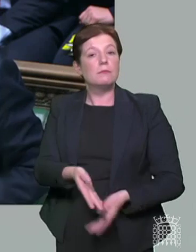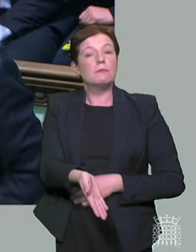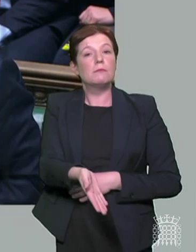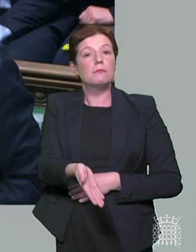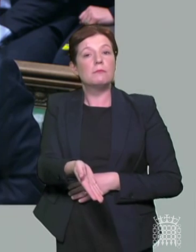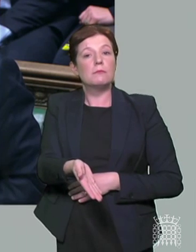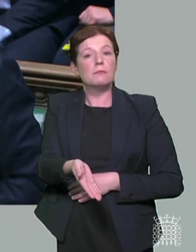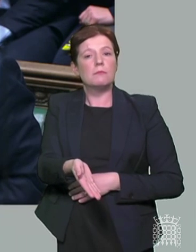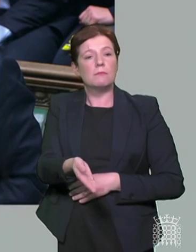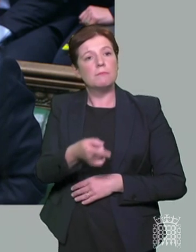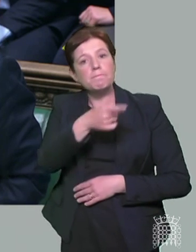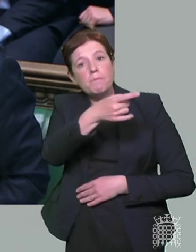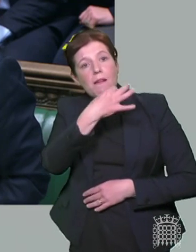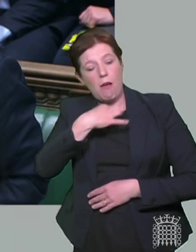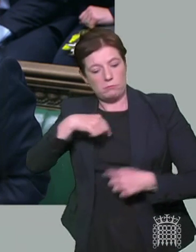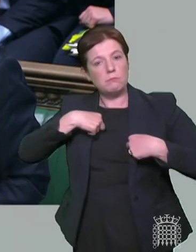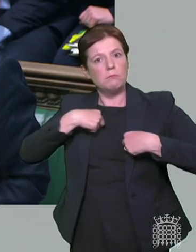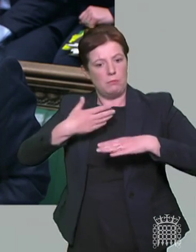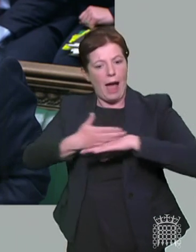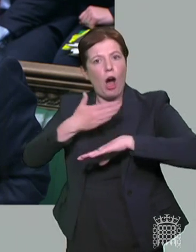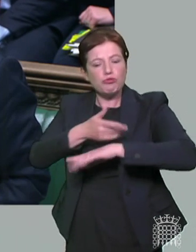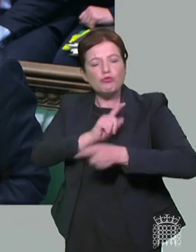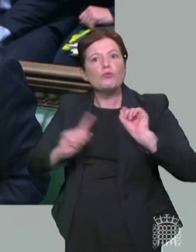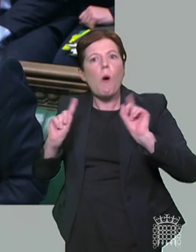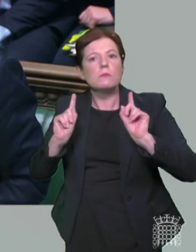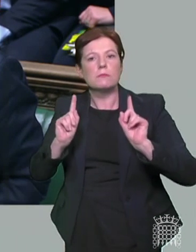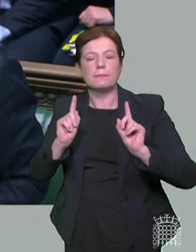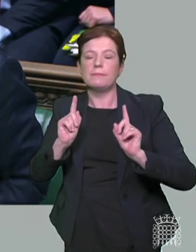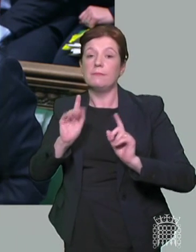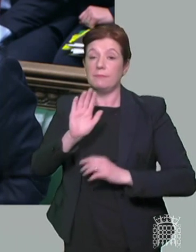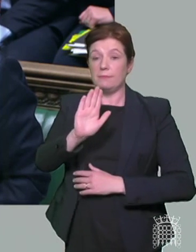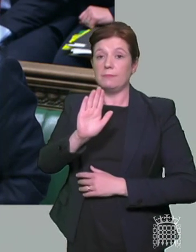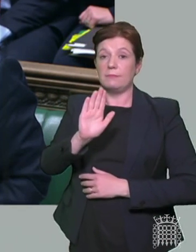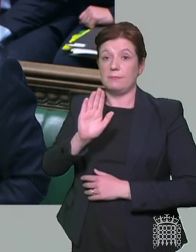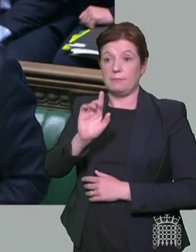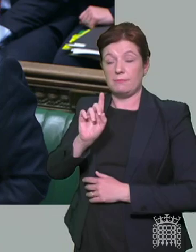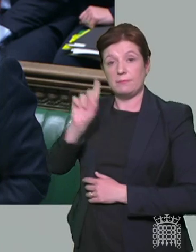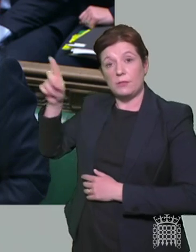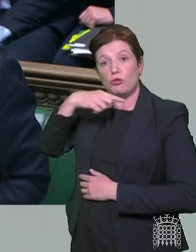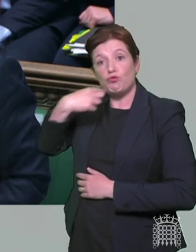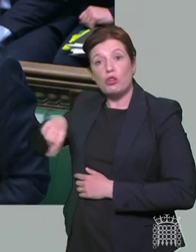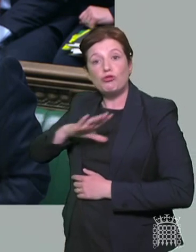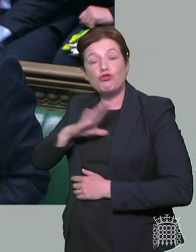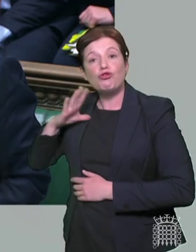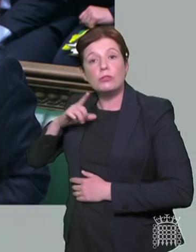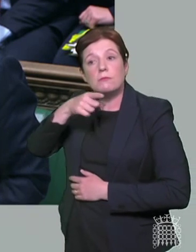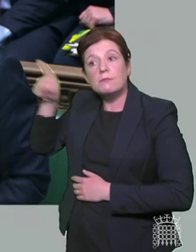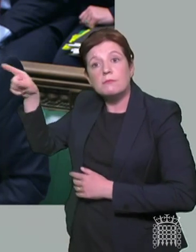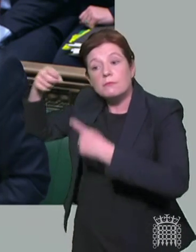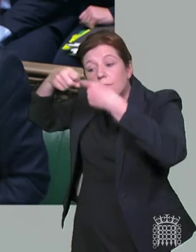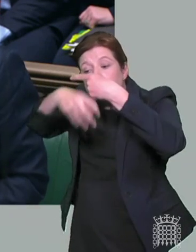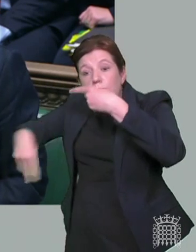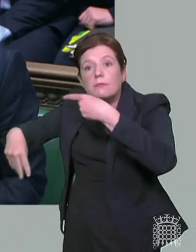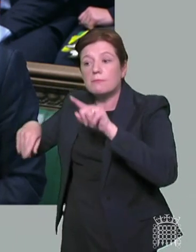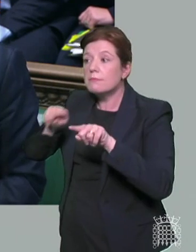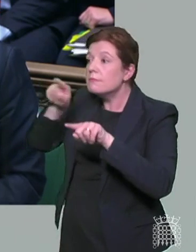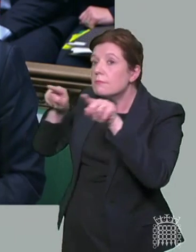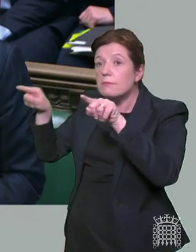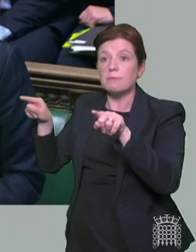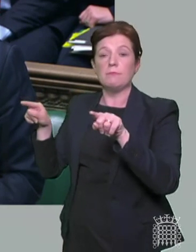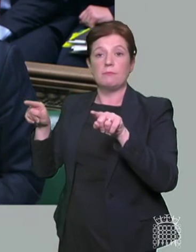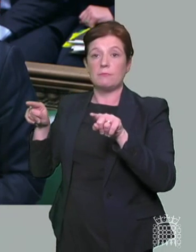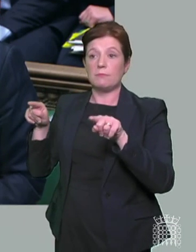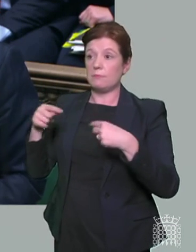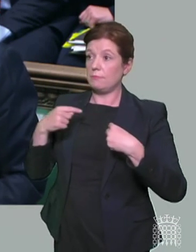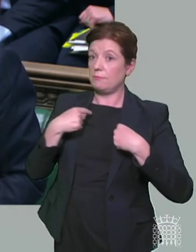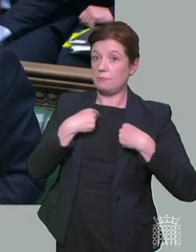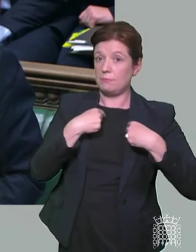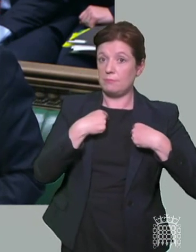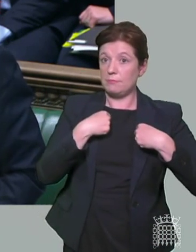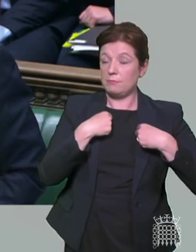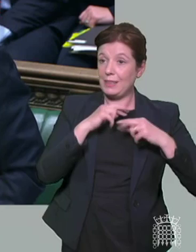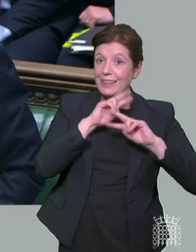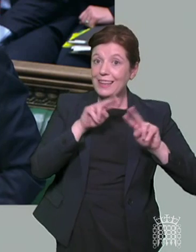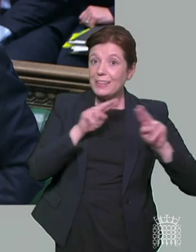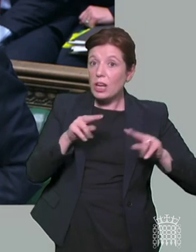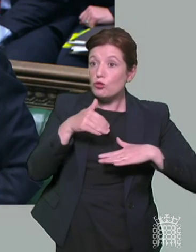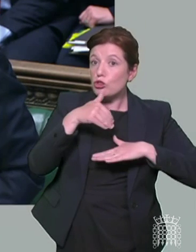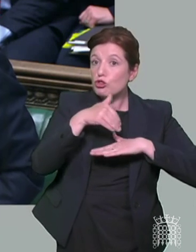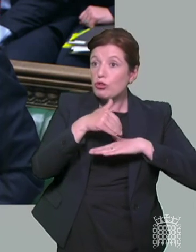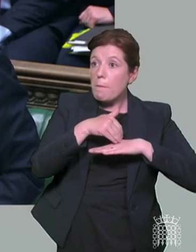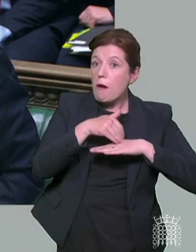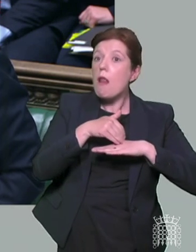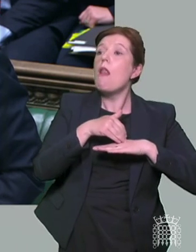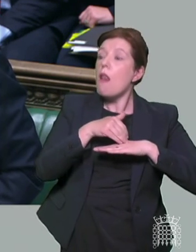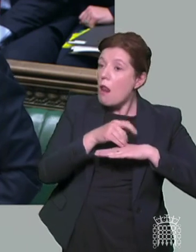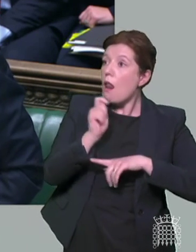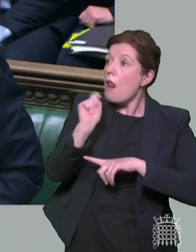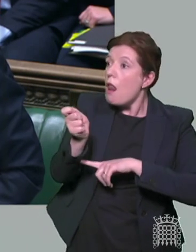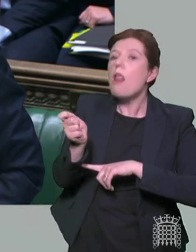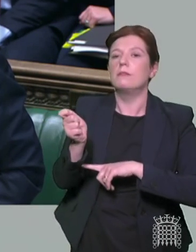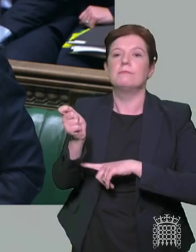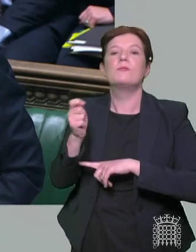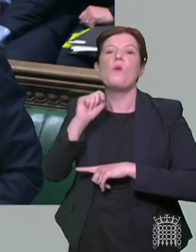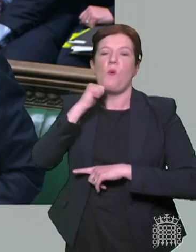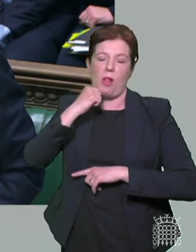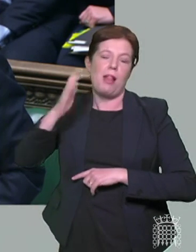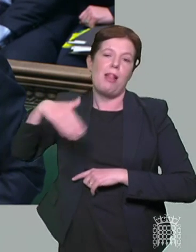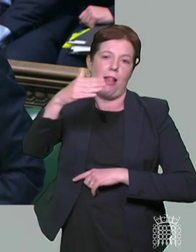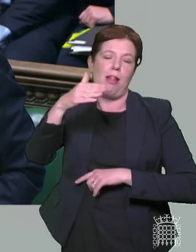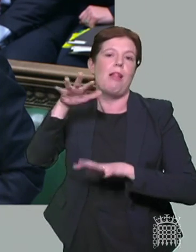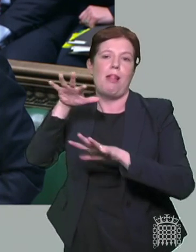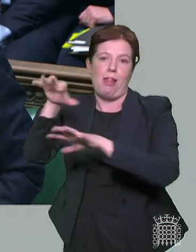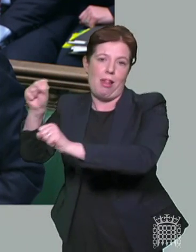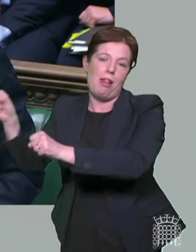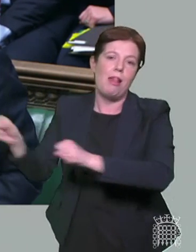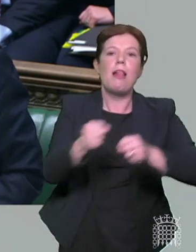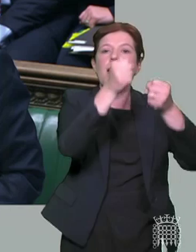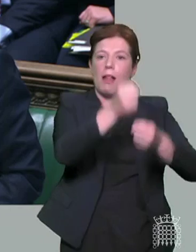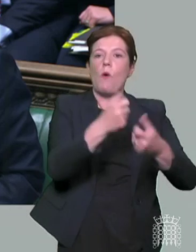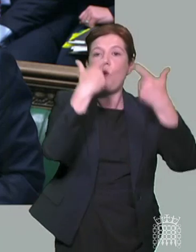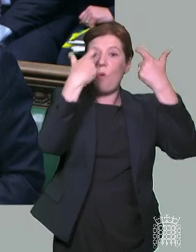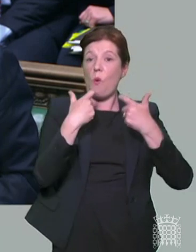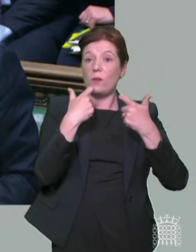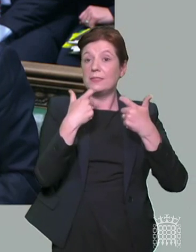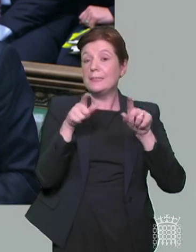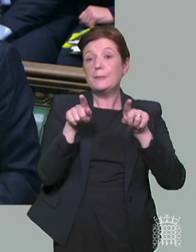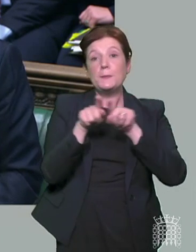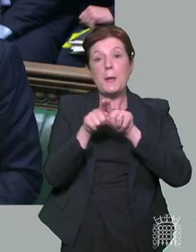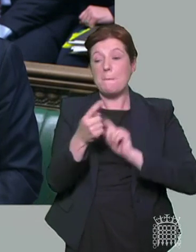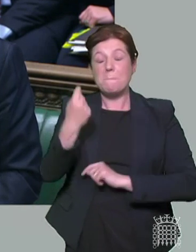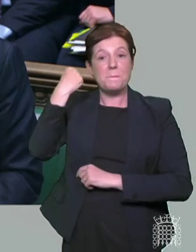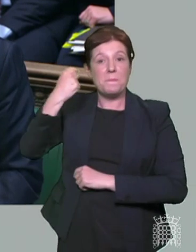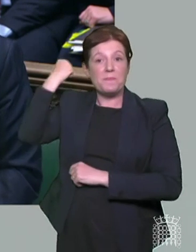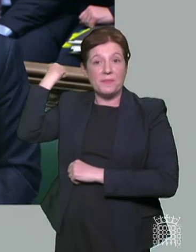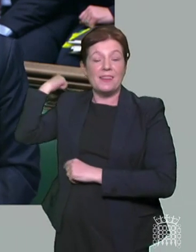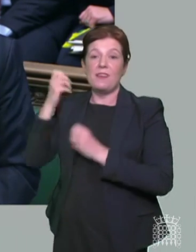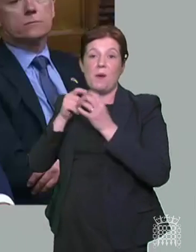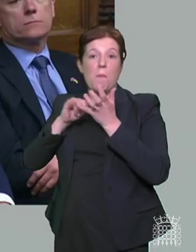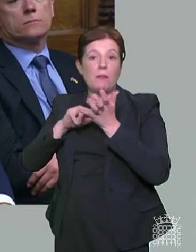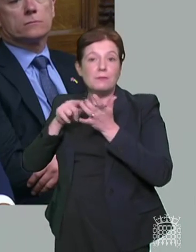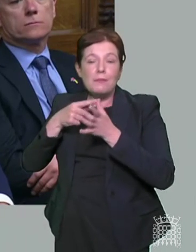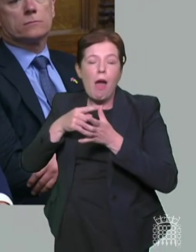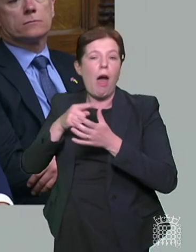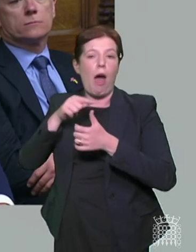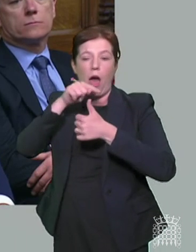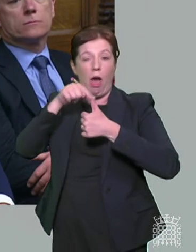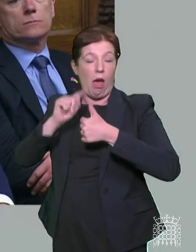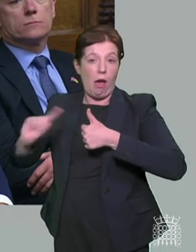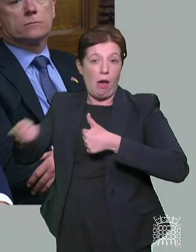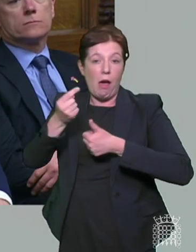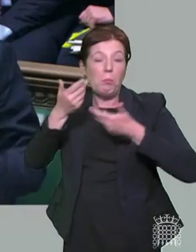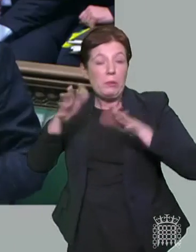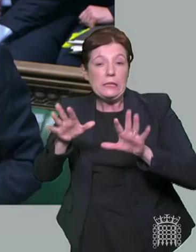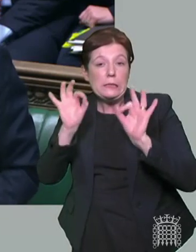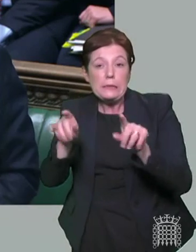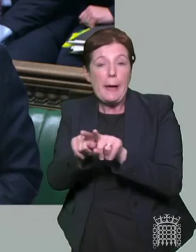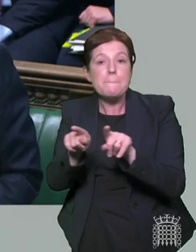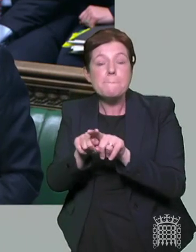He asks what more we can do. What we need to do is make it clear to serving officers in the Russian forces that if we can proceed with the international criminal prosecutions that we want to see, they will eventually face justice in the way that those who participated in massacres in Bosnia faced justice in the past.